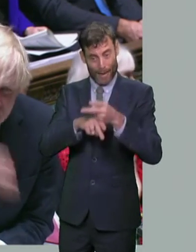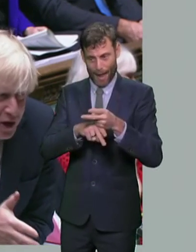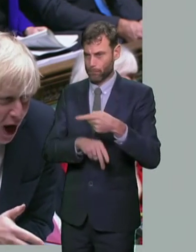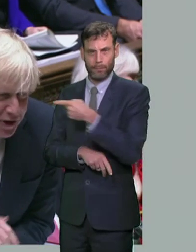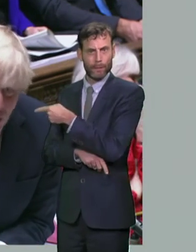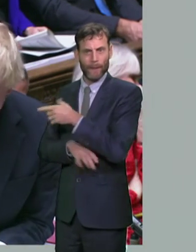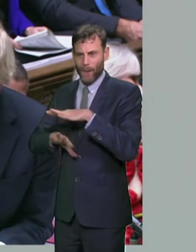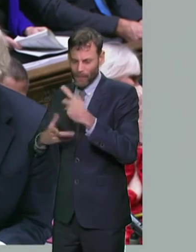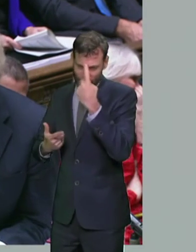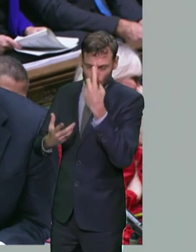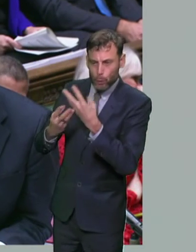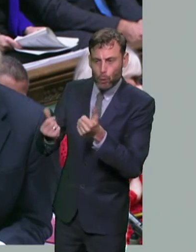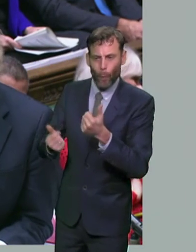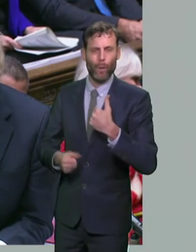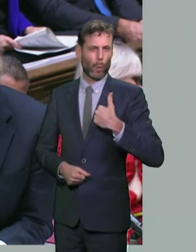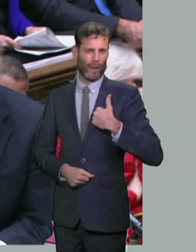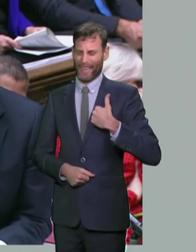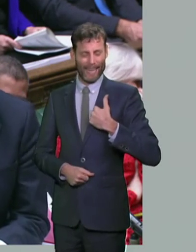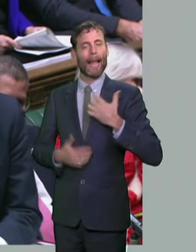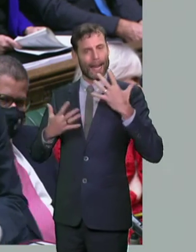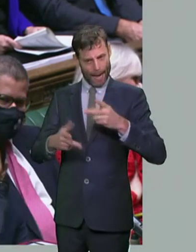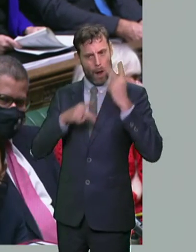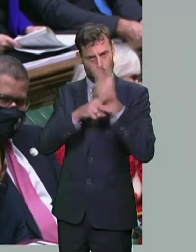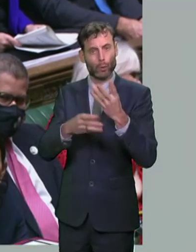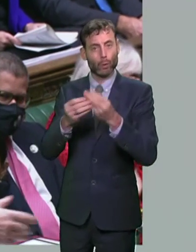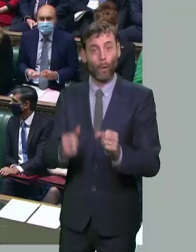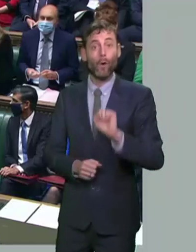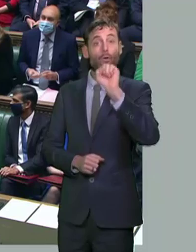We are disregarding your housing asset altogether while you are in it.